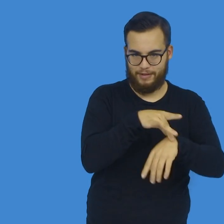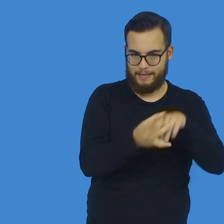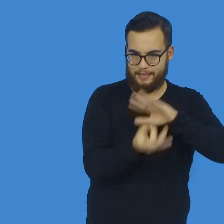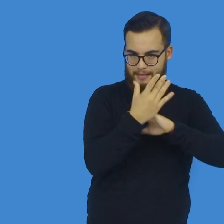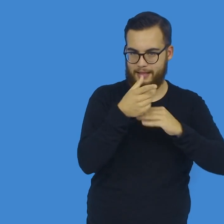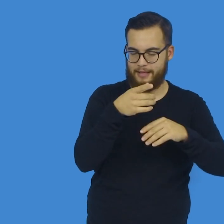crear